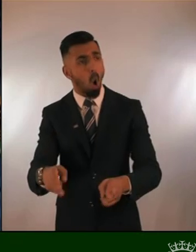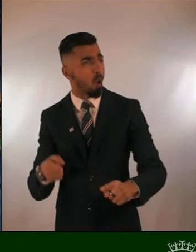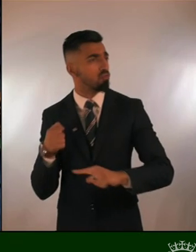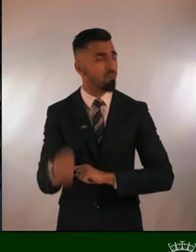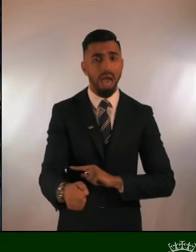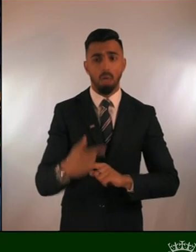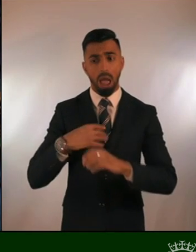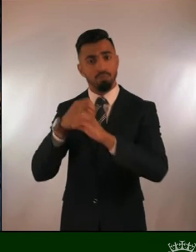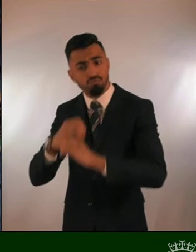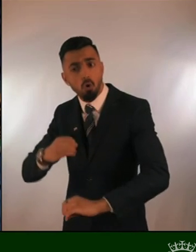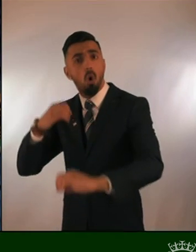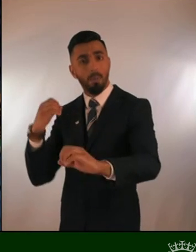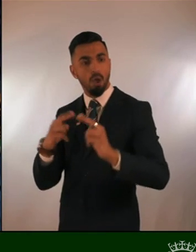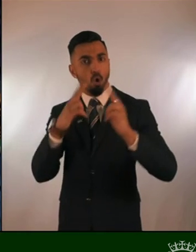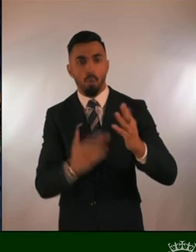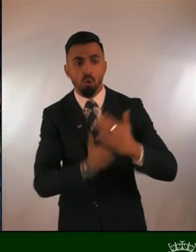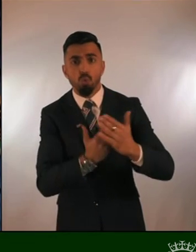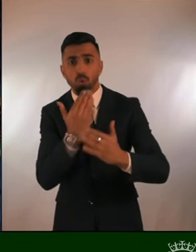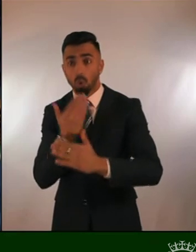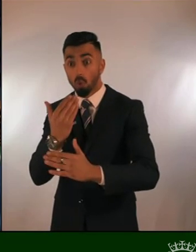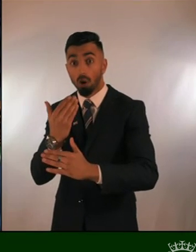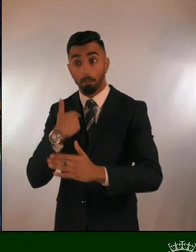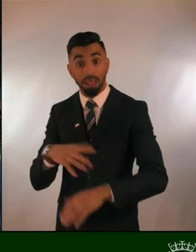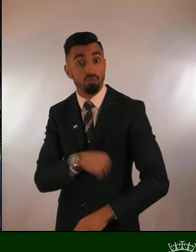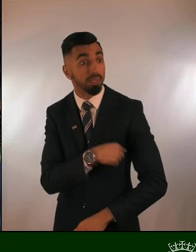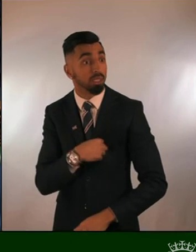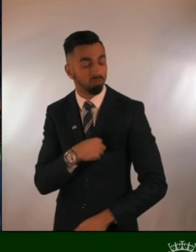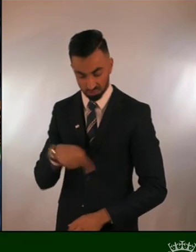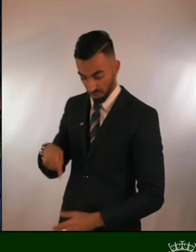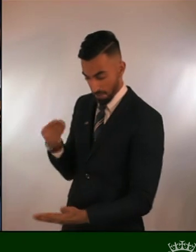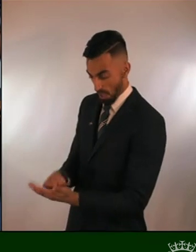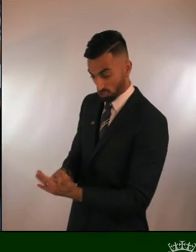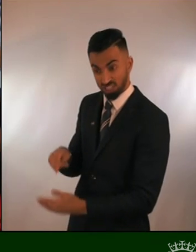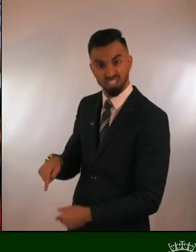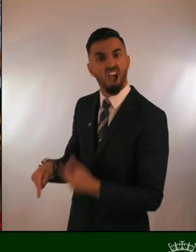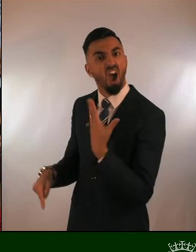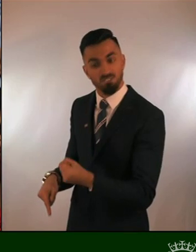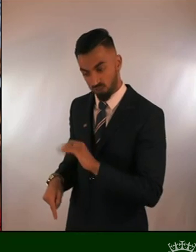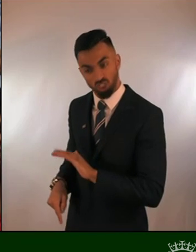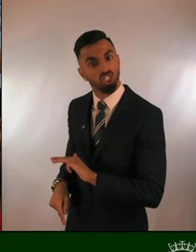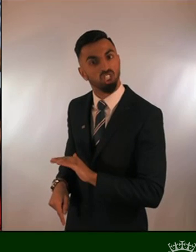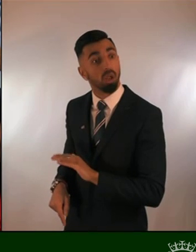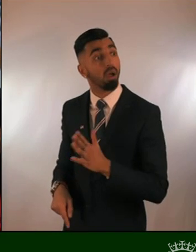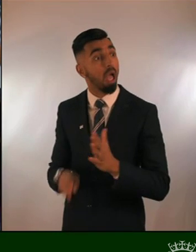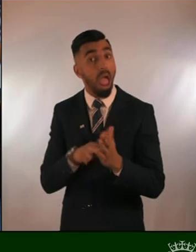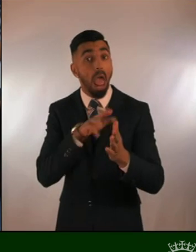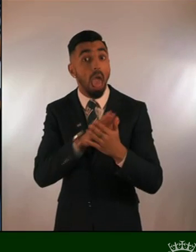This Budget gets it done. And, yes, we promised record funding for our NHS and public services.